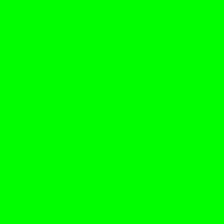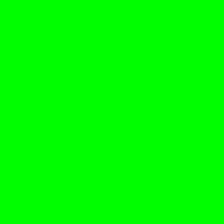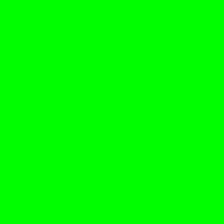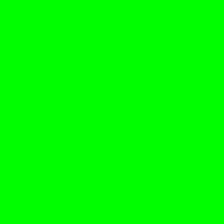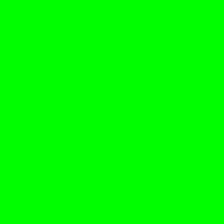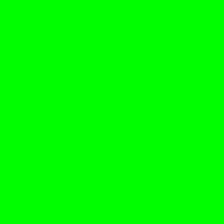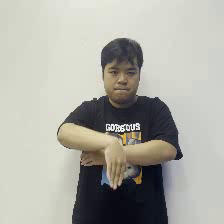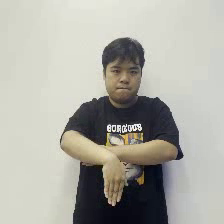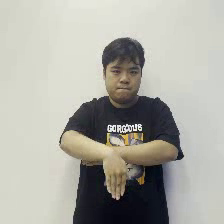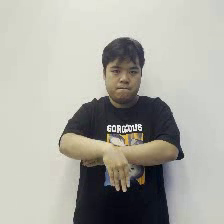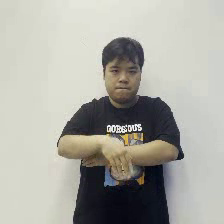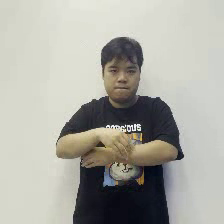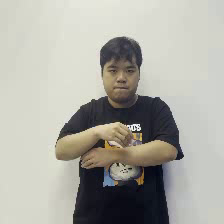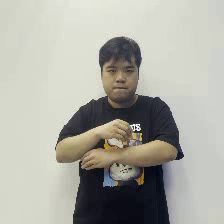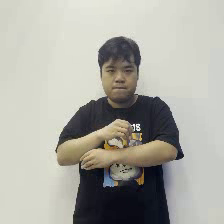Ban ngày